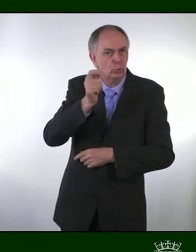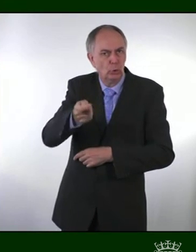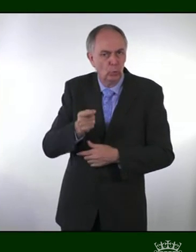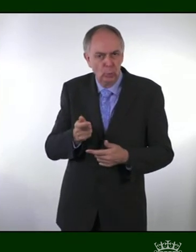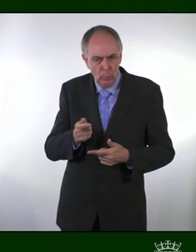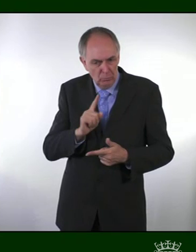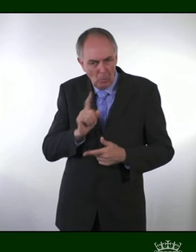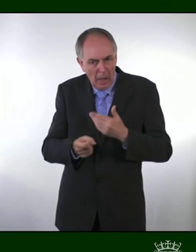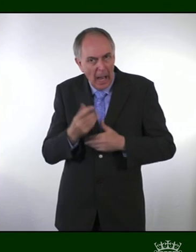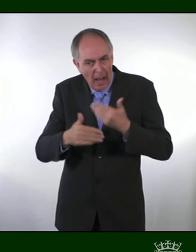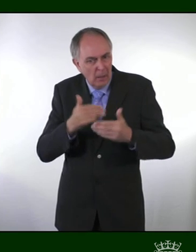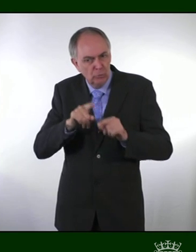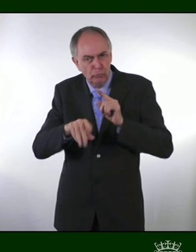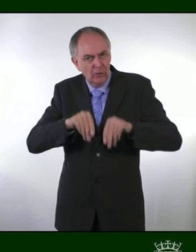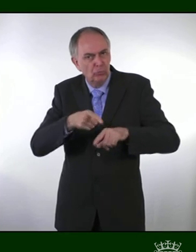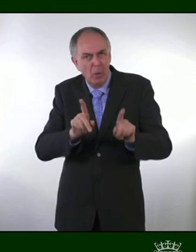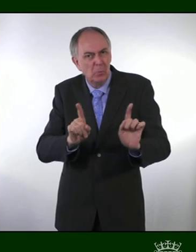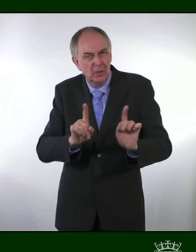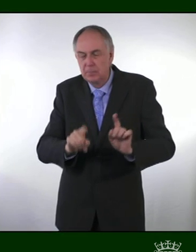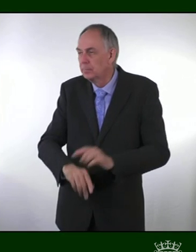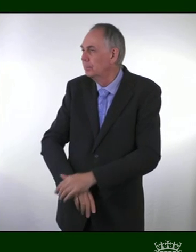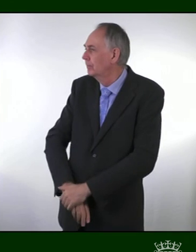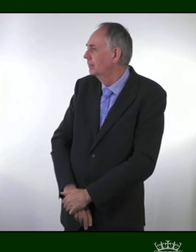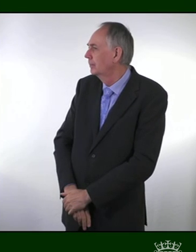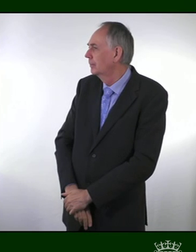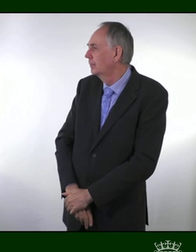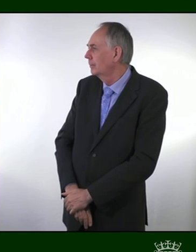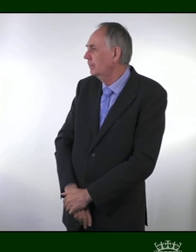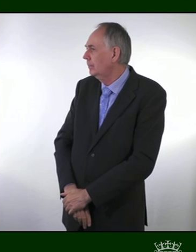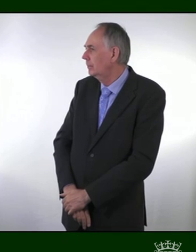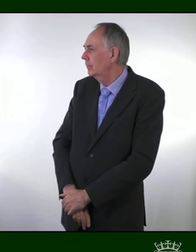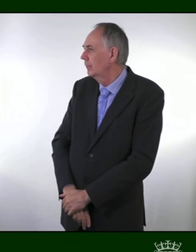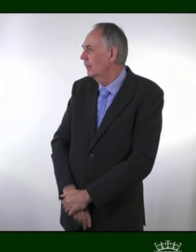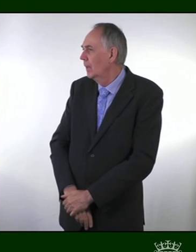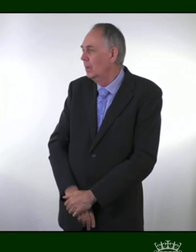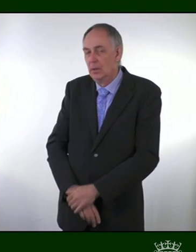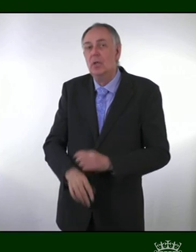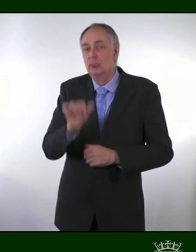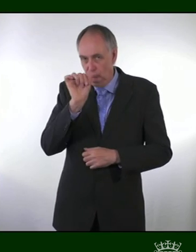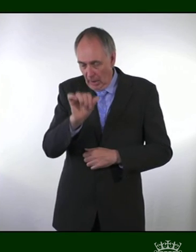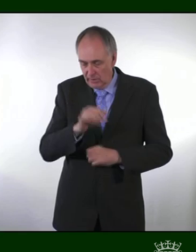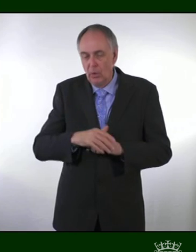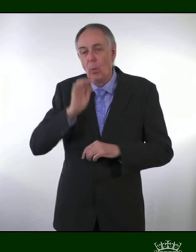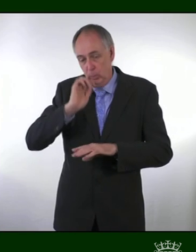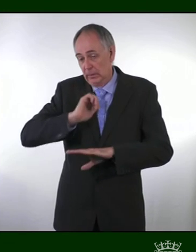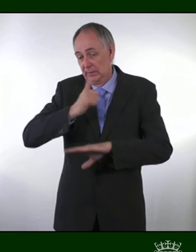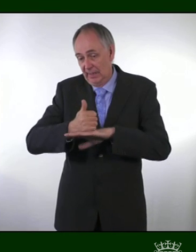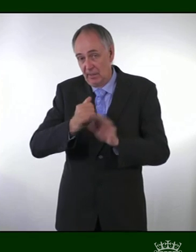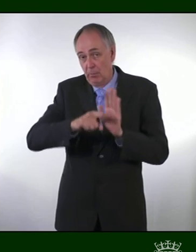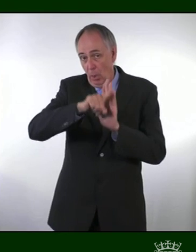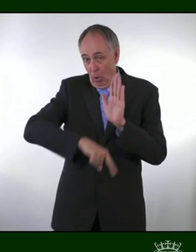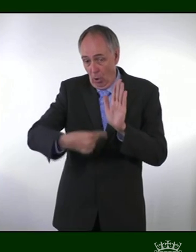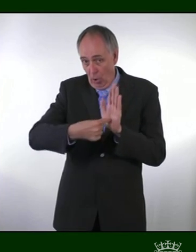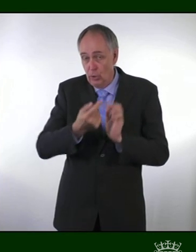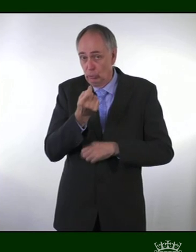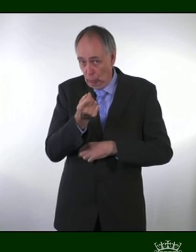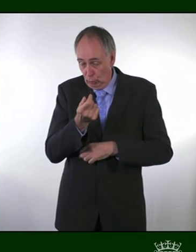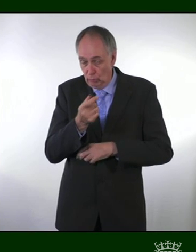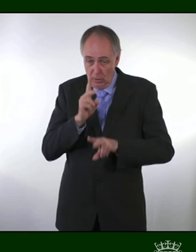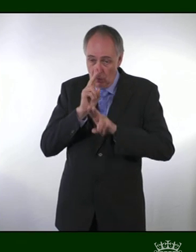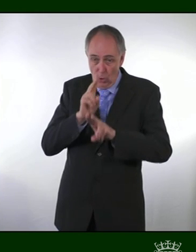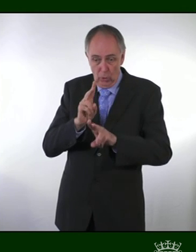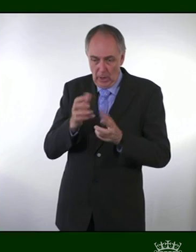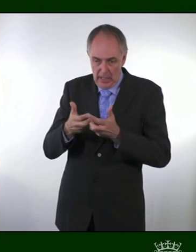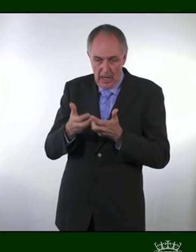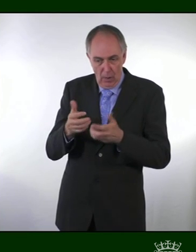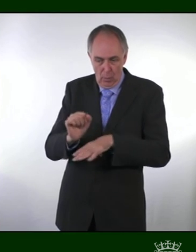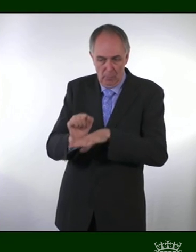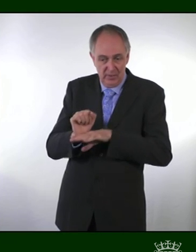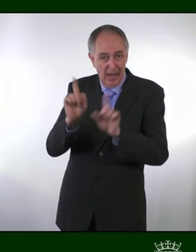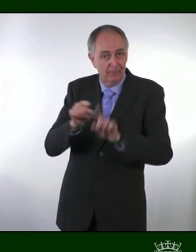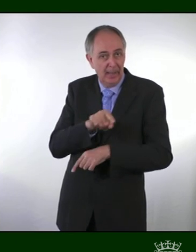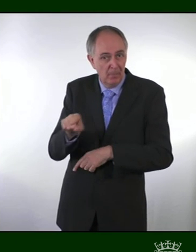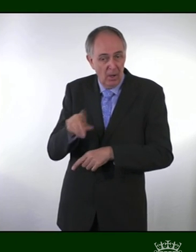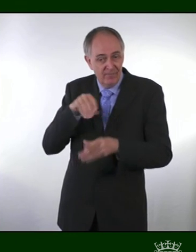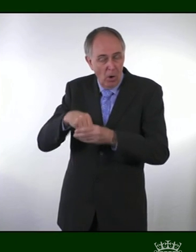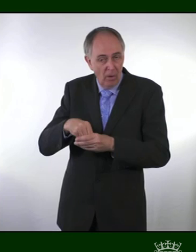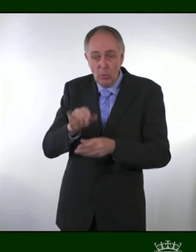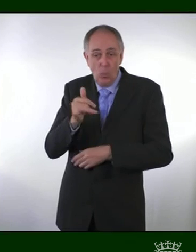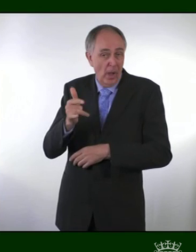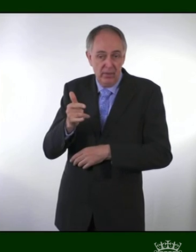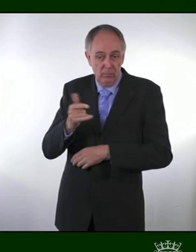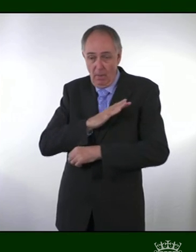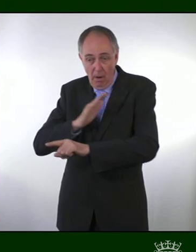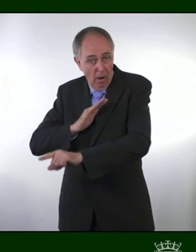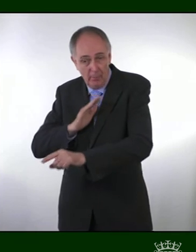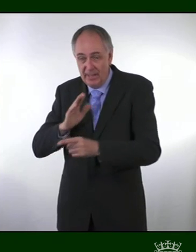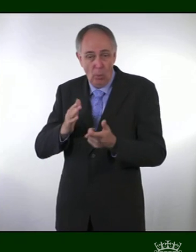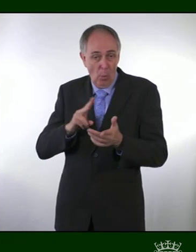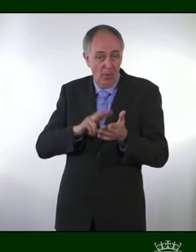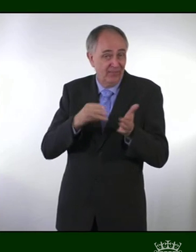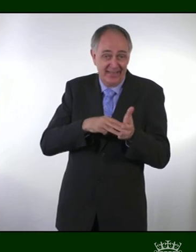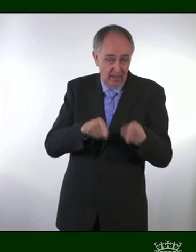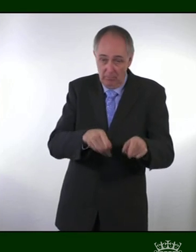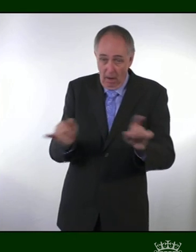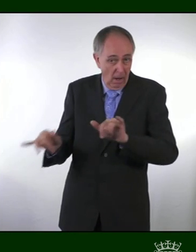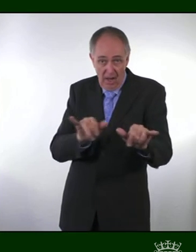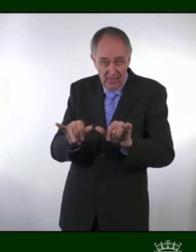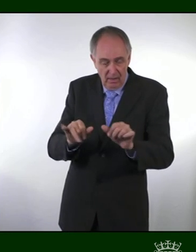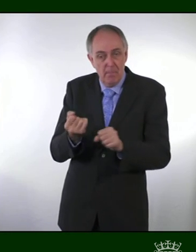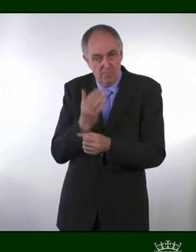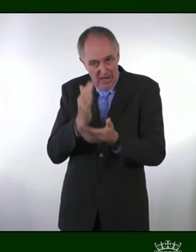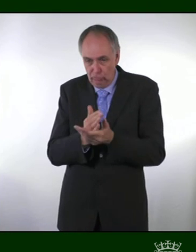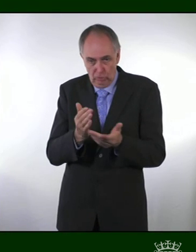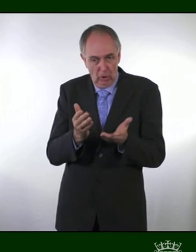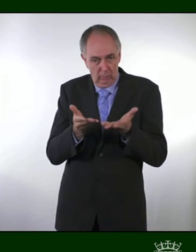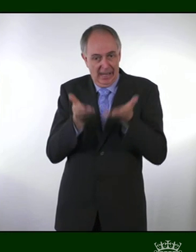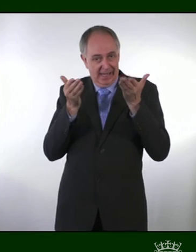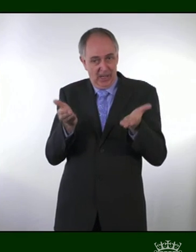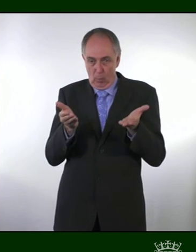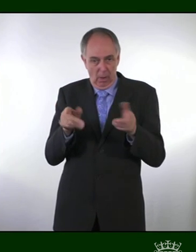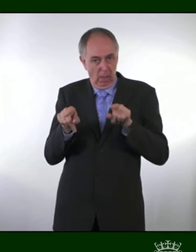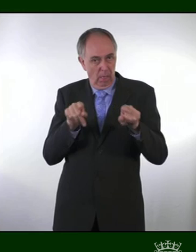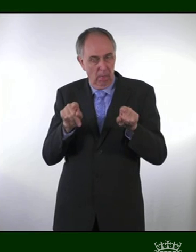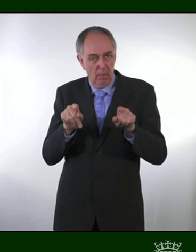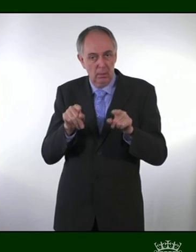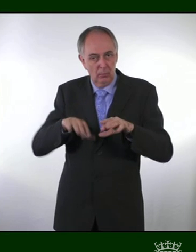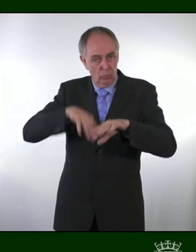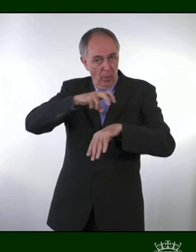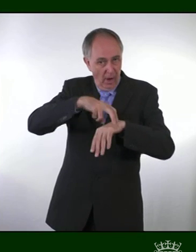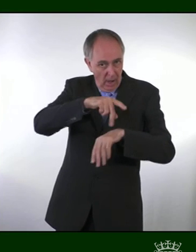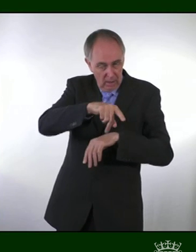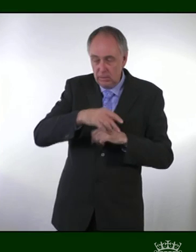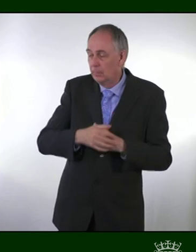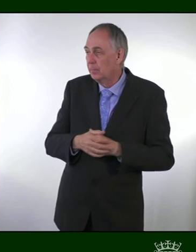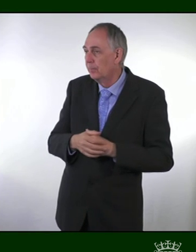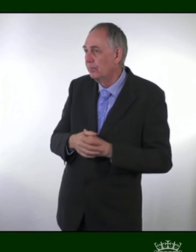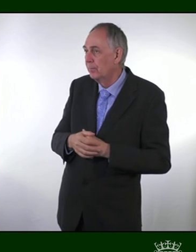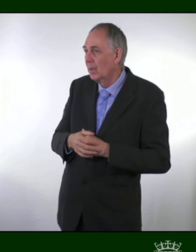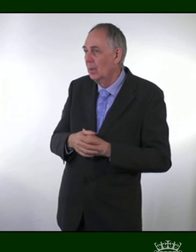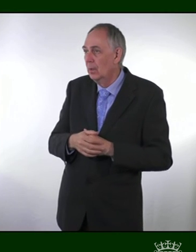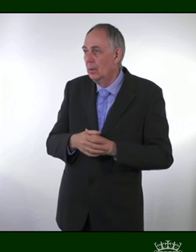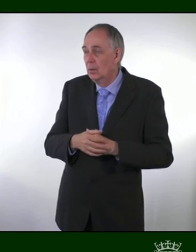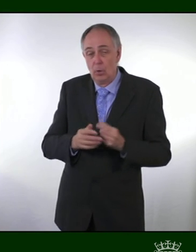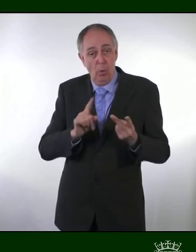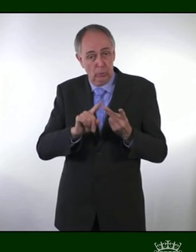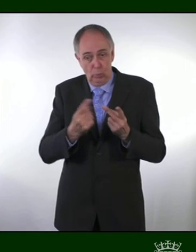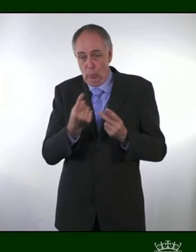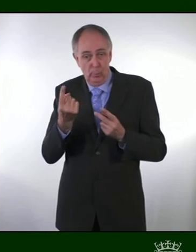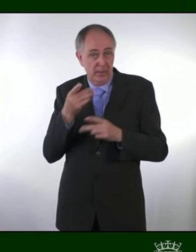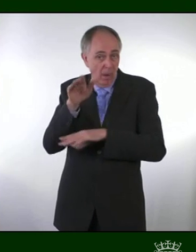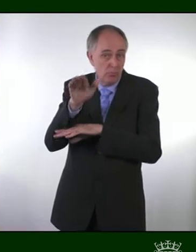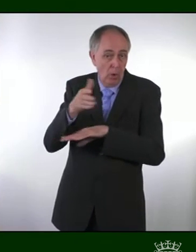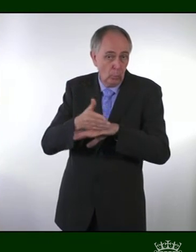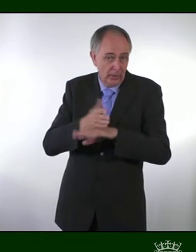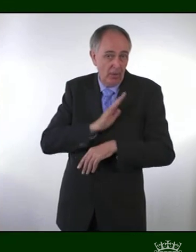My honourable Friend is right. We will be bringing forward legislation that focuses on protecting people who have been involved, whether victims or veterans alike, ensuring equal treatment in Northern Ireland for our veterans and also for those who have served overseas.